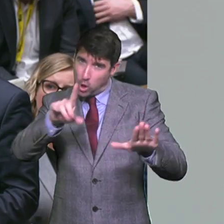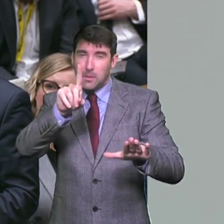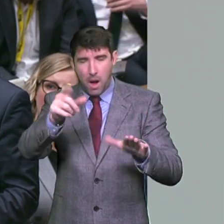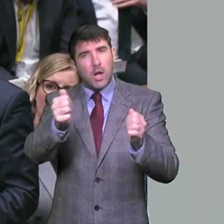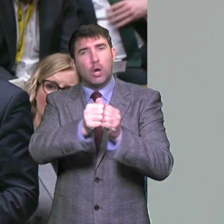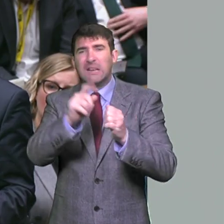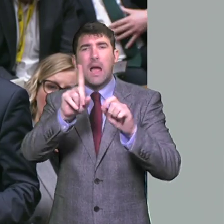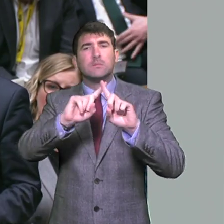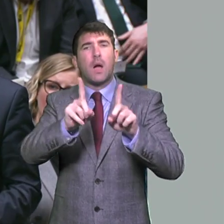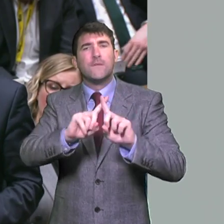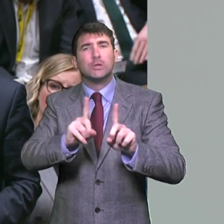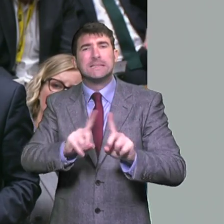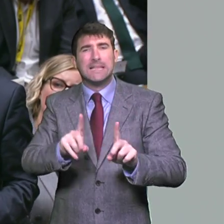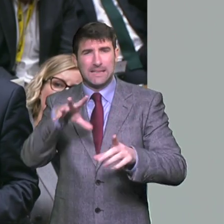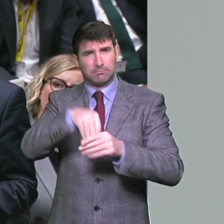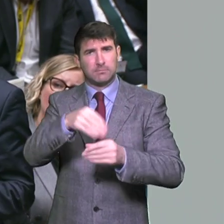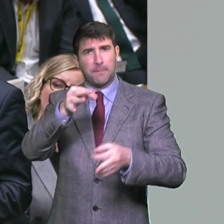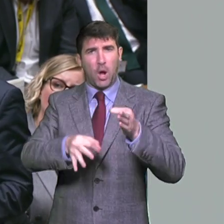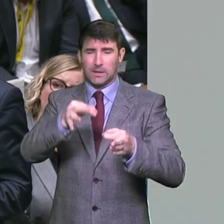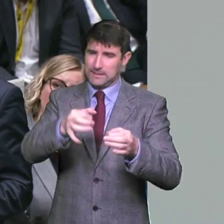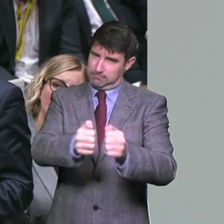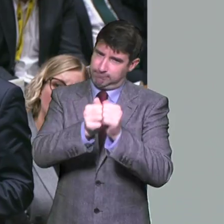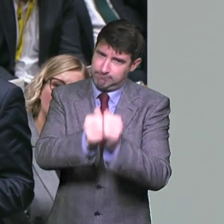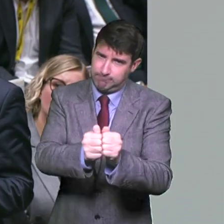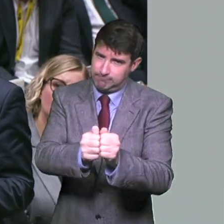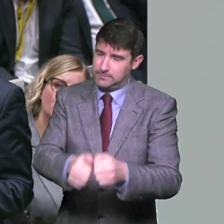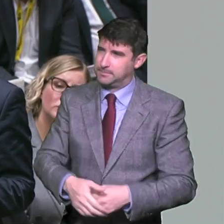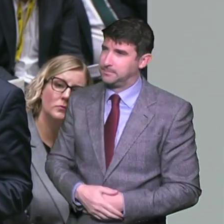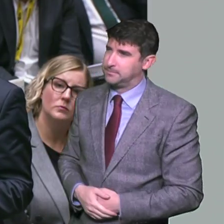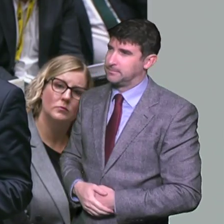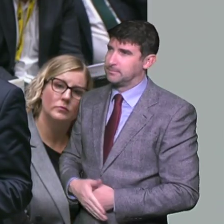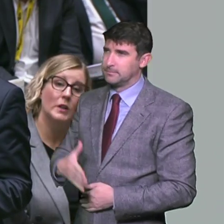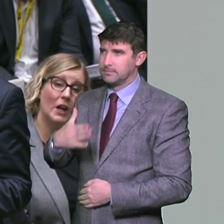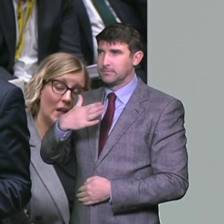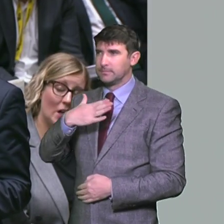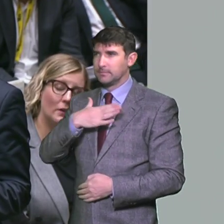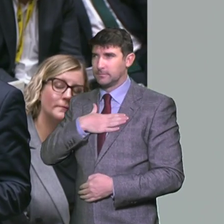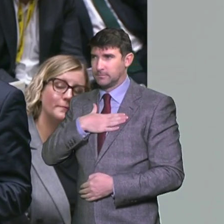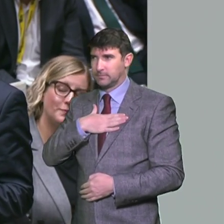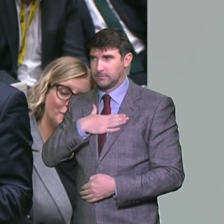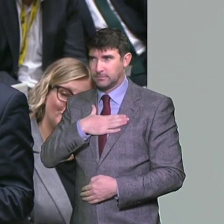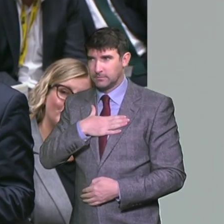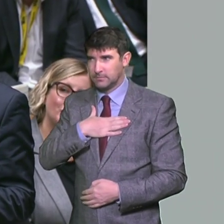We on the Scottish National party Benches believe that Scotland’s best future is independence in Europe— Keep it coming.